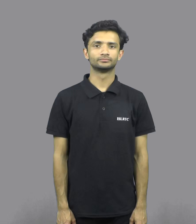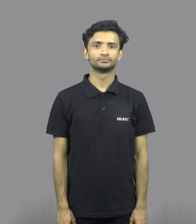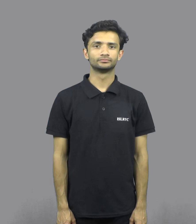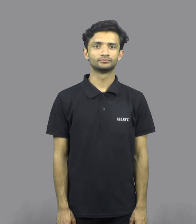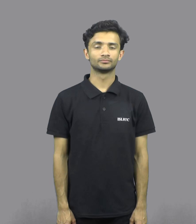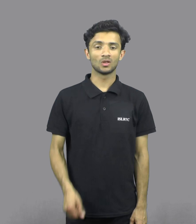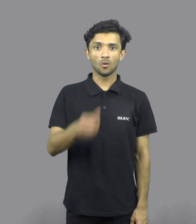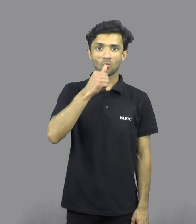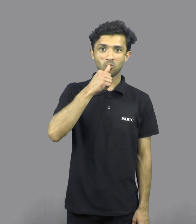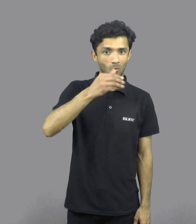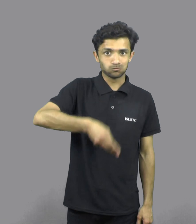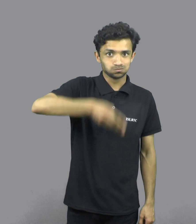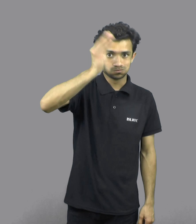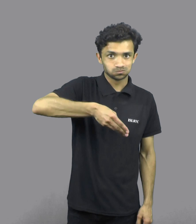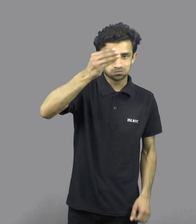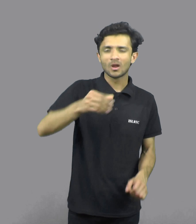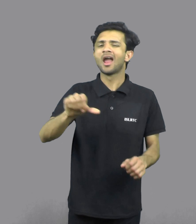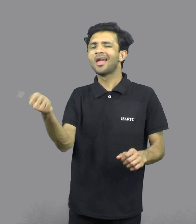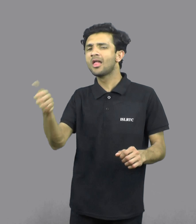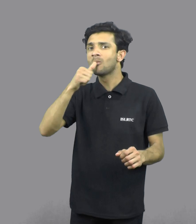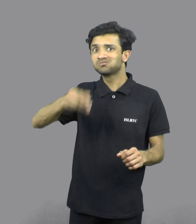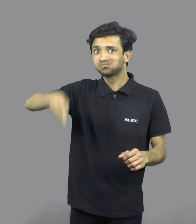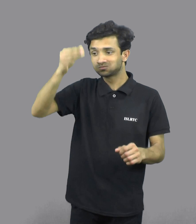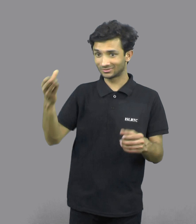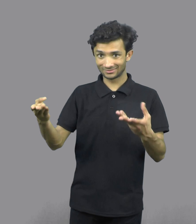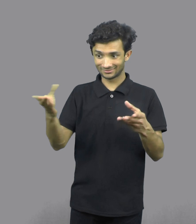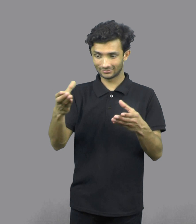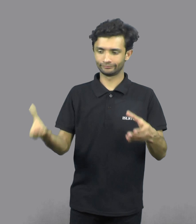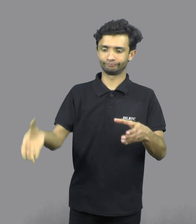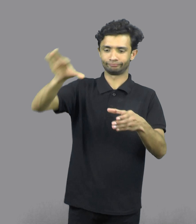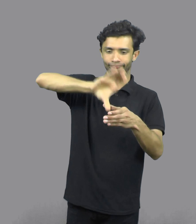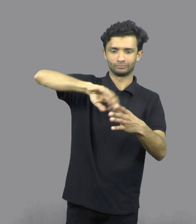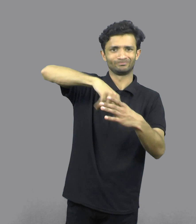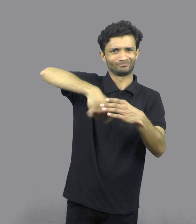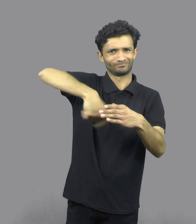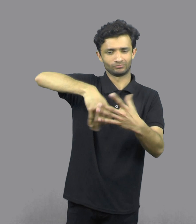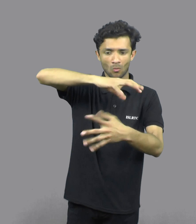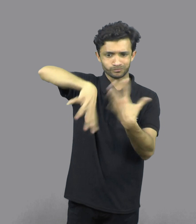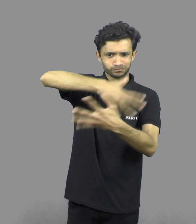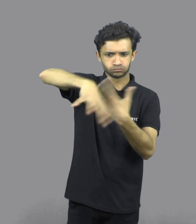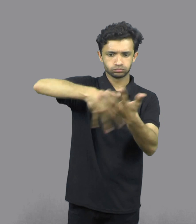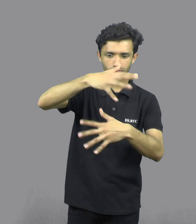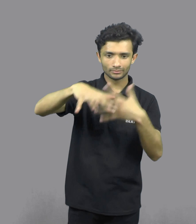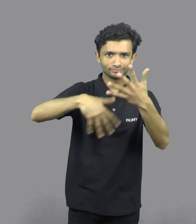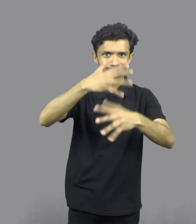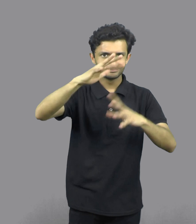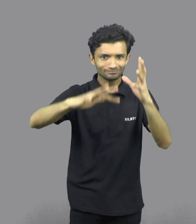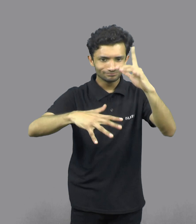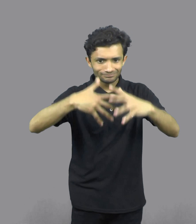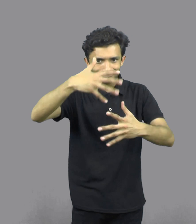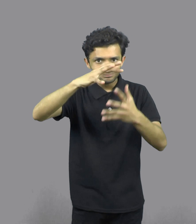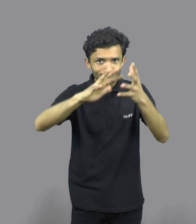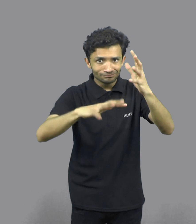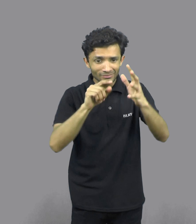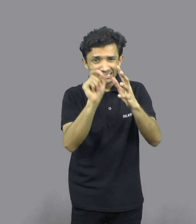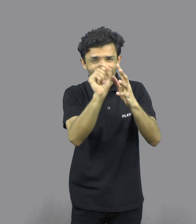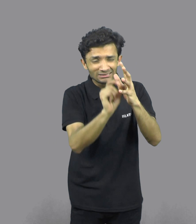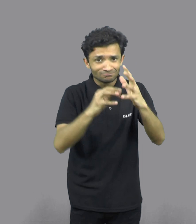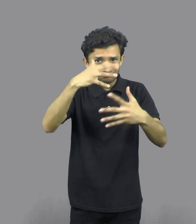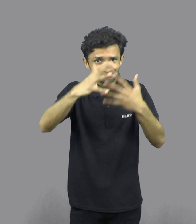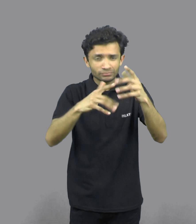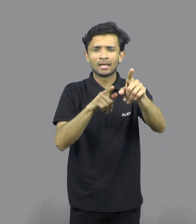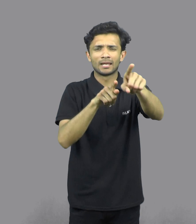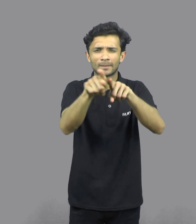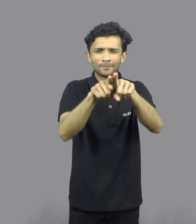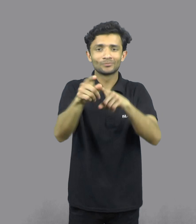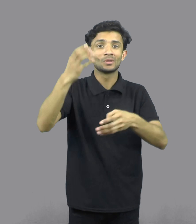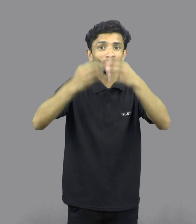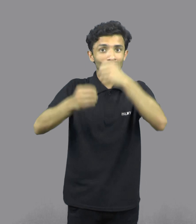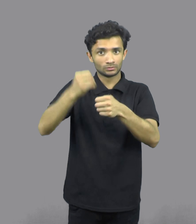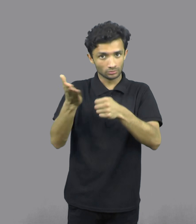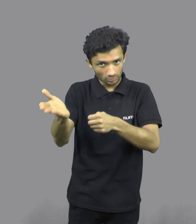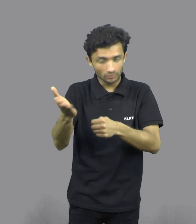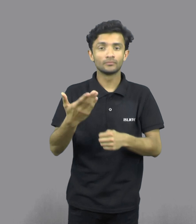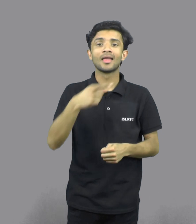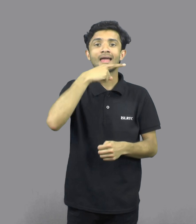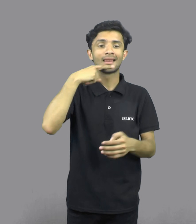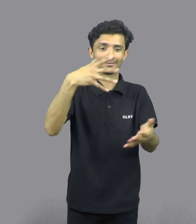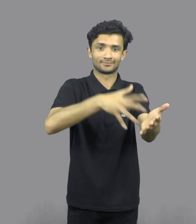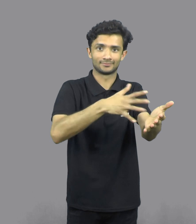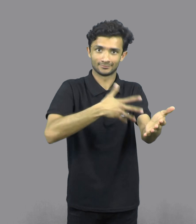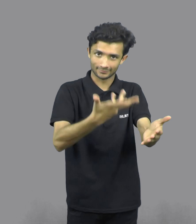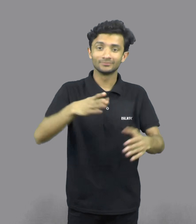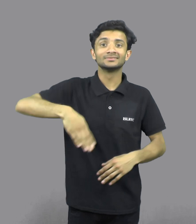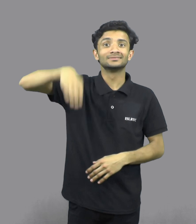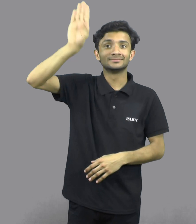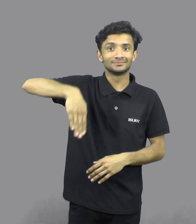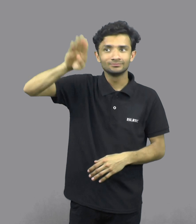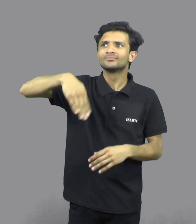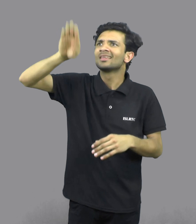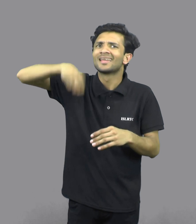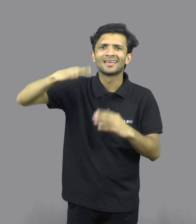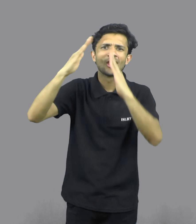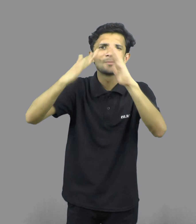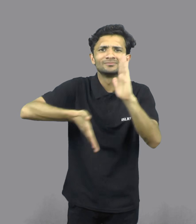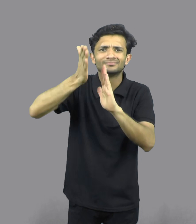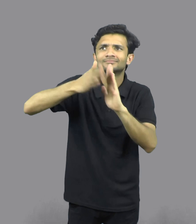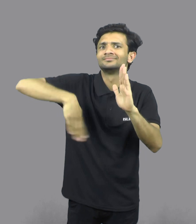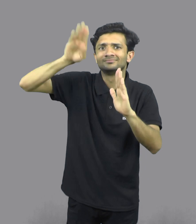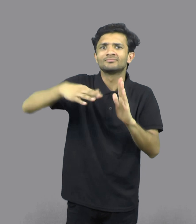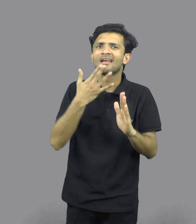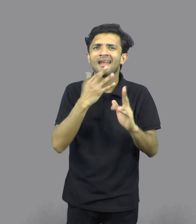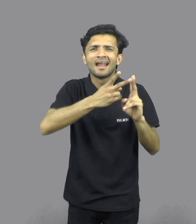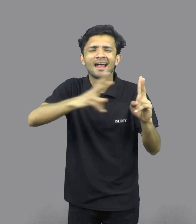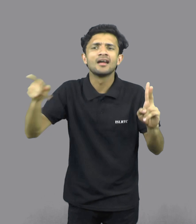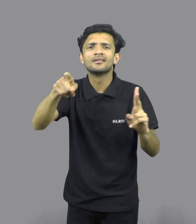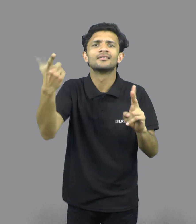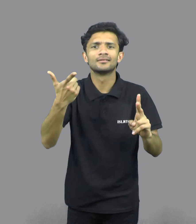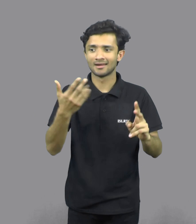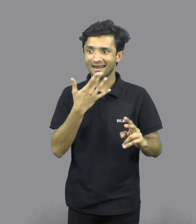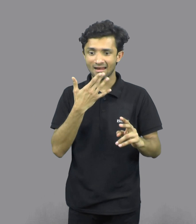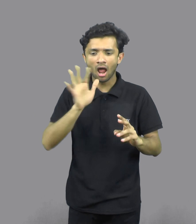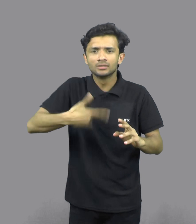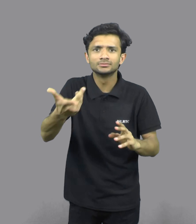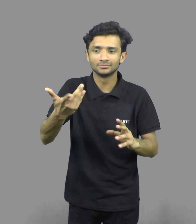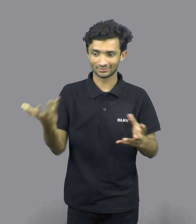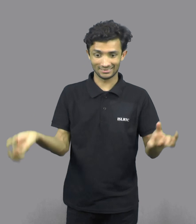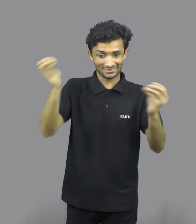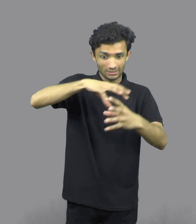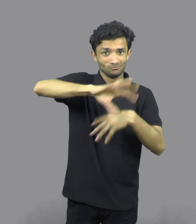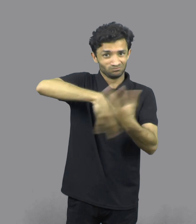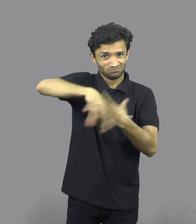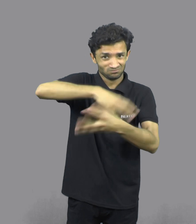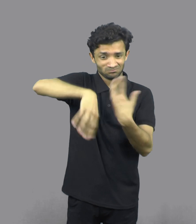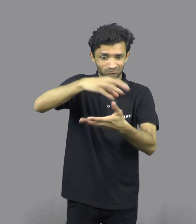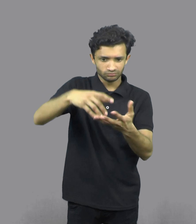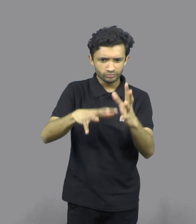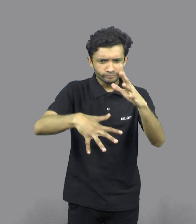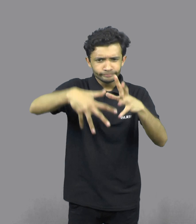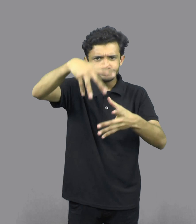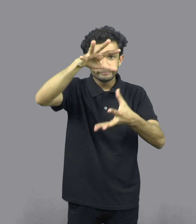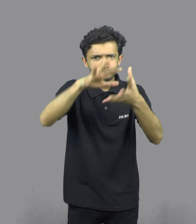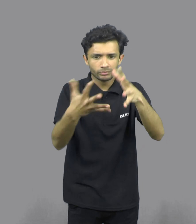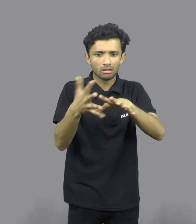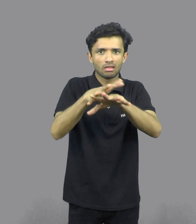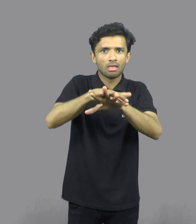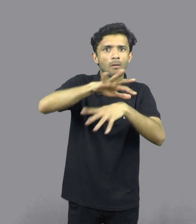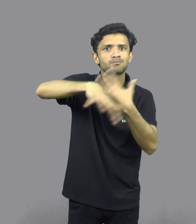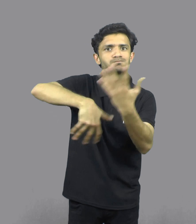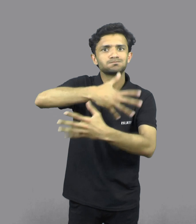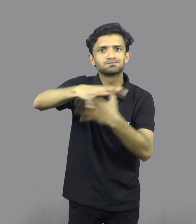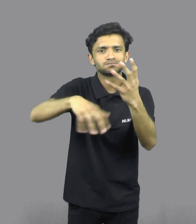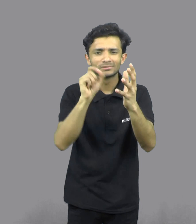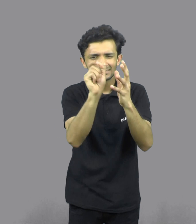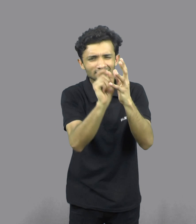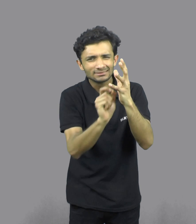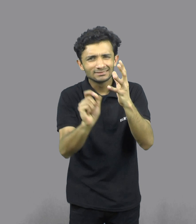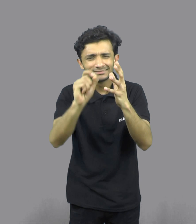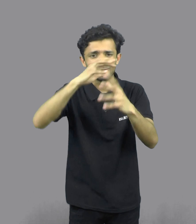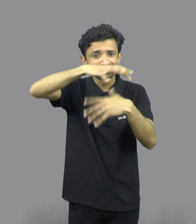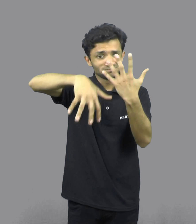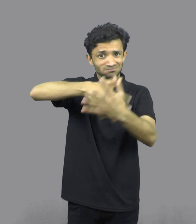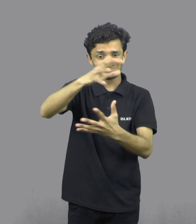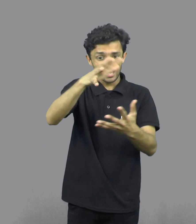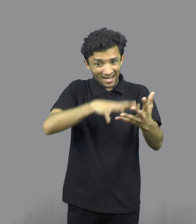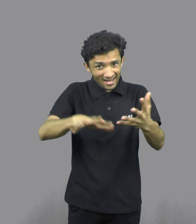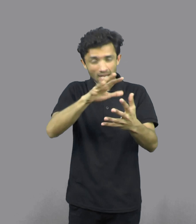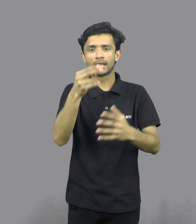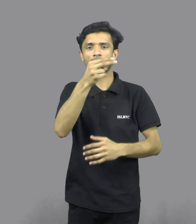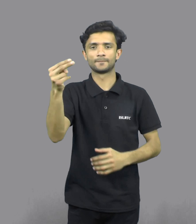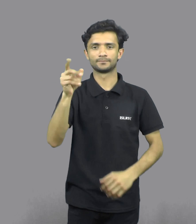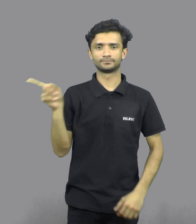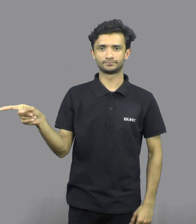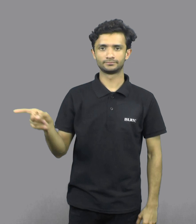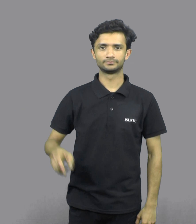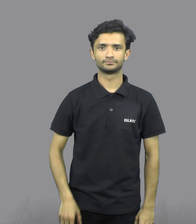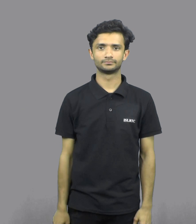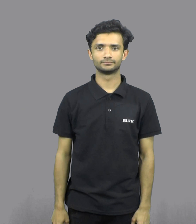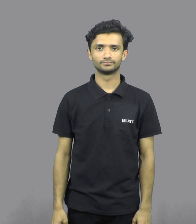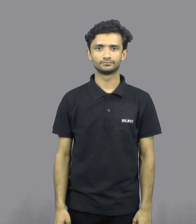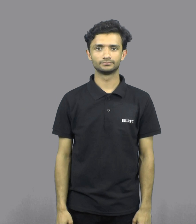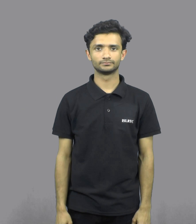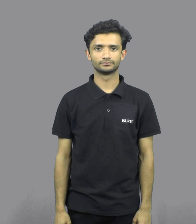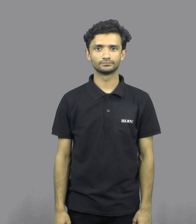Colloidal solution